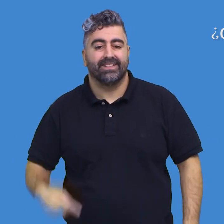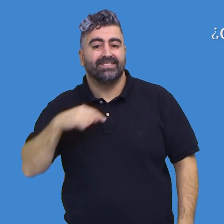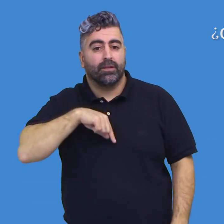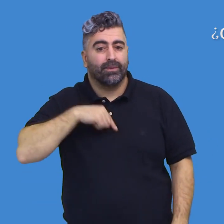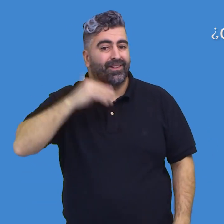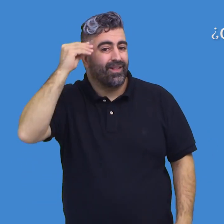sentir